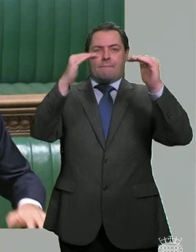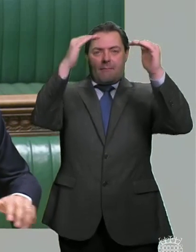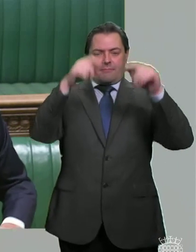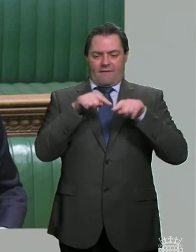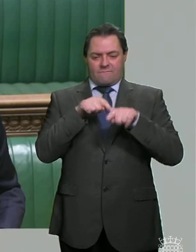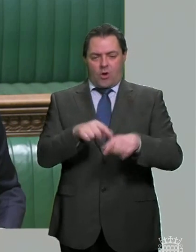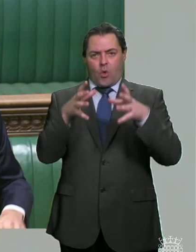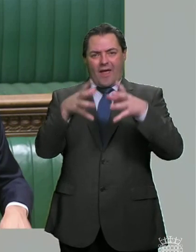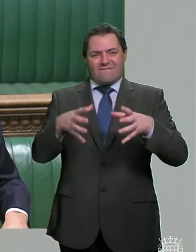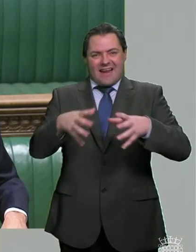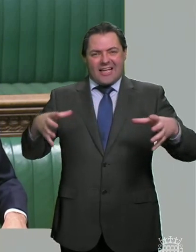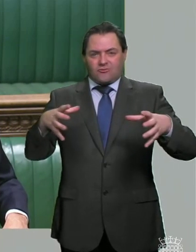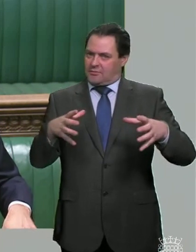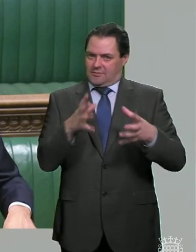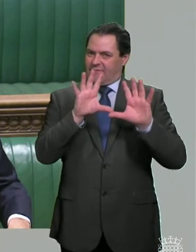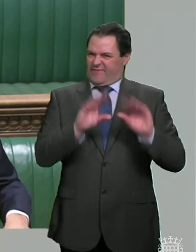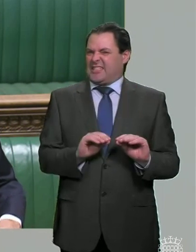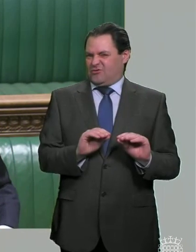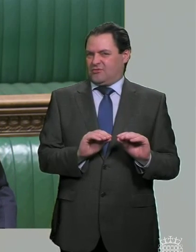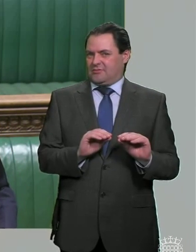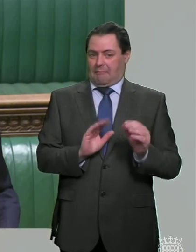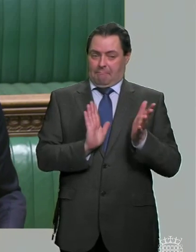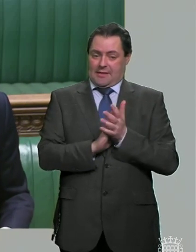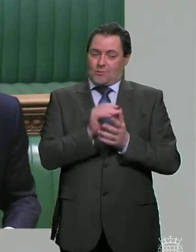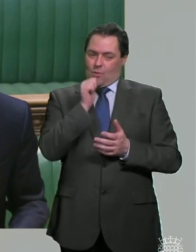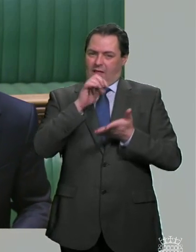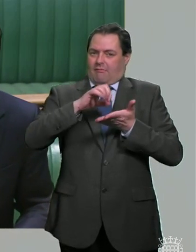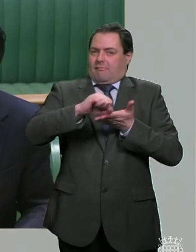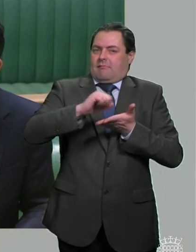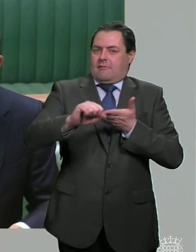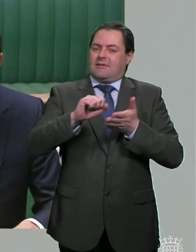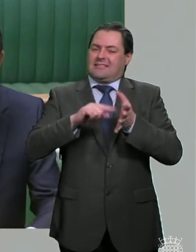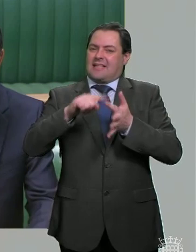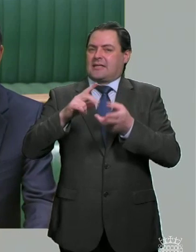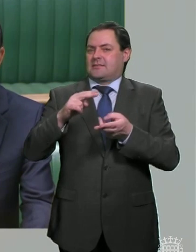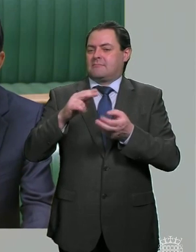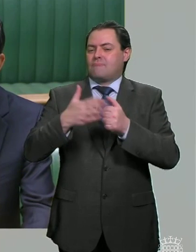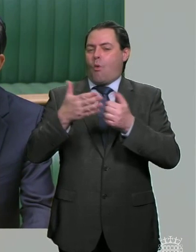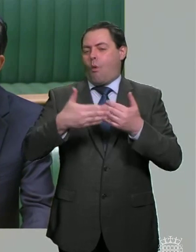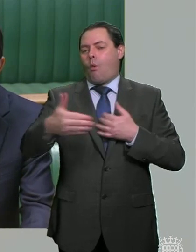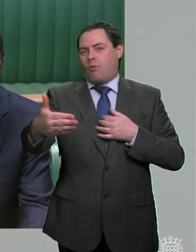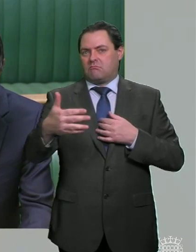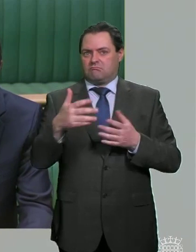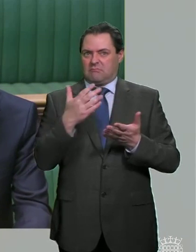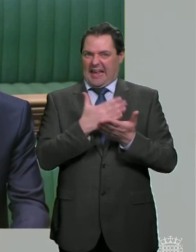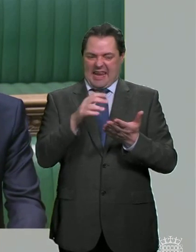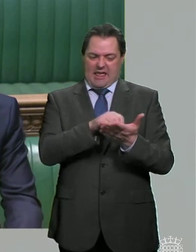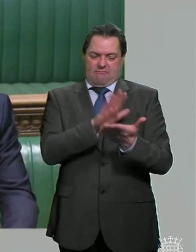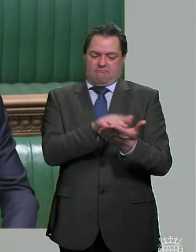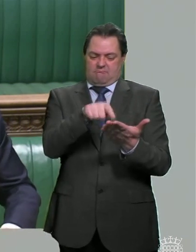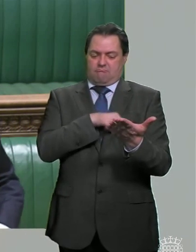We are not hiding it; I am here explaining it to the House, and it is in the Budget document in black and white.